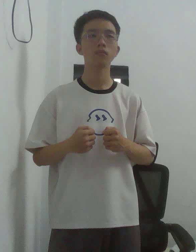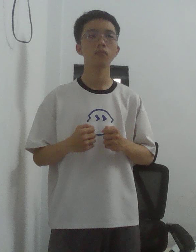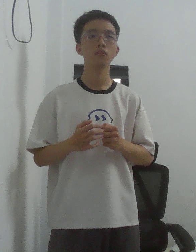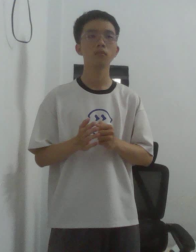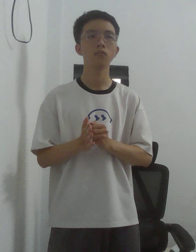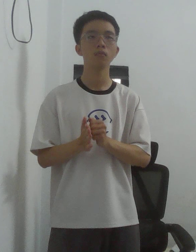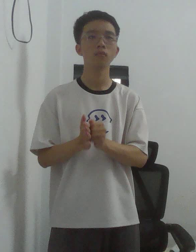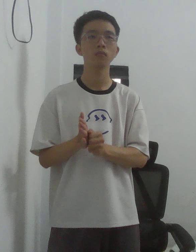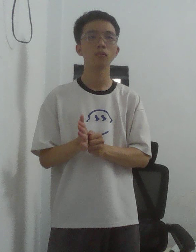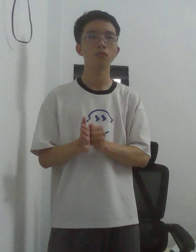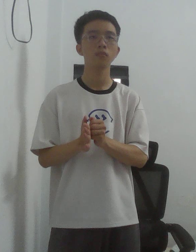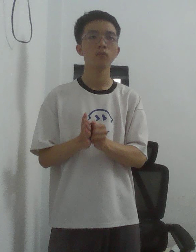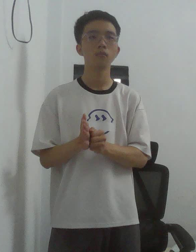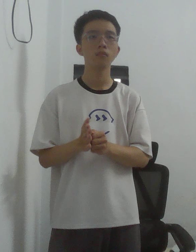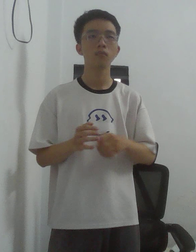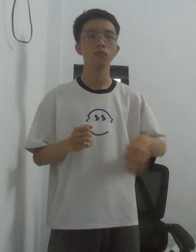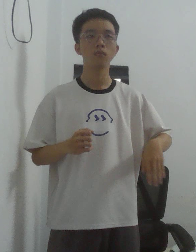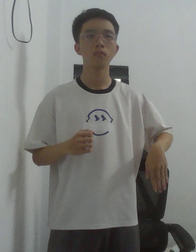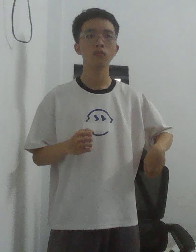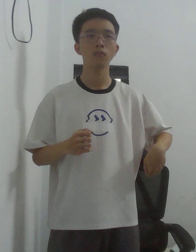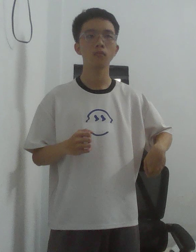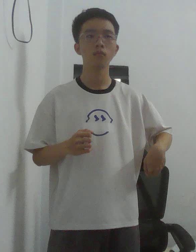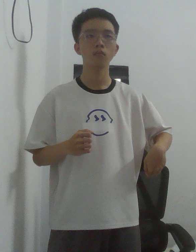thang sau